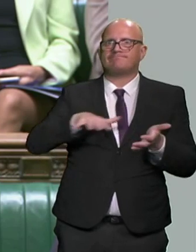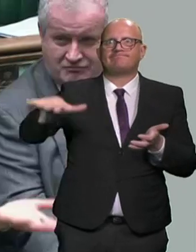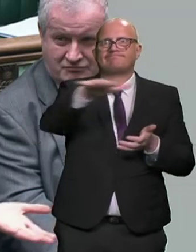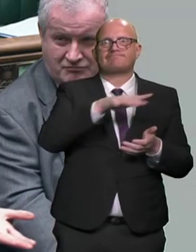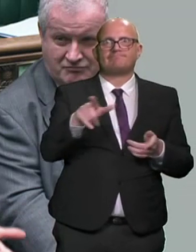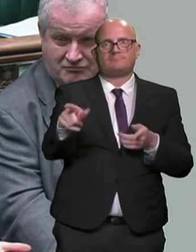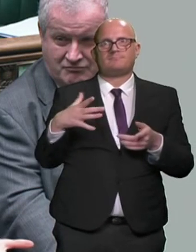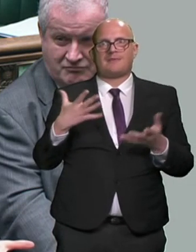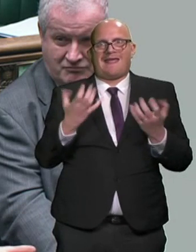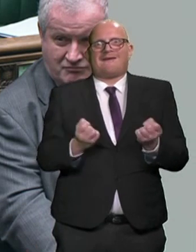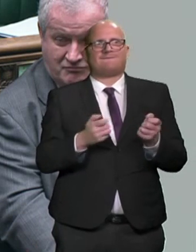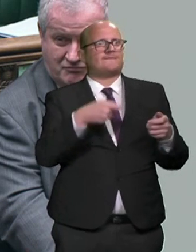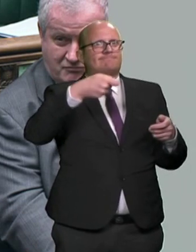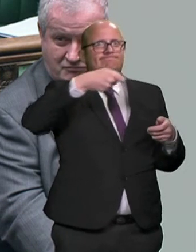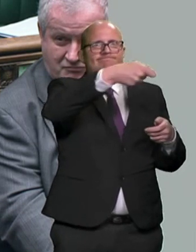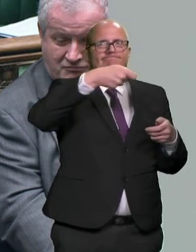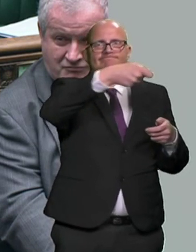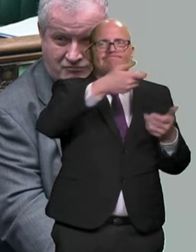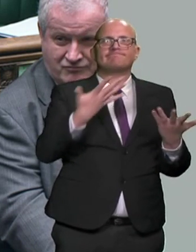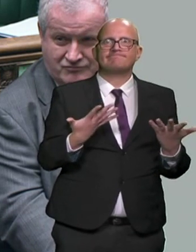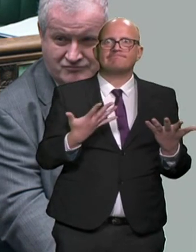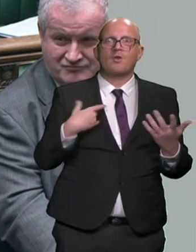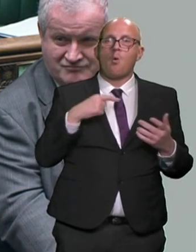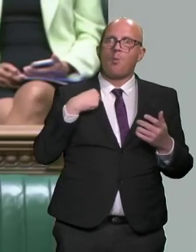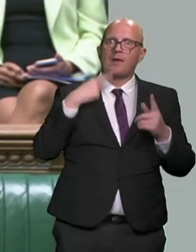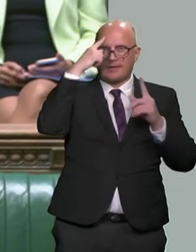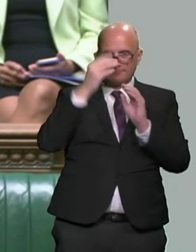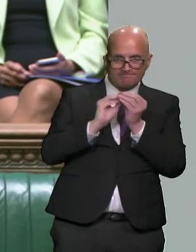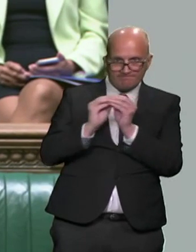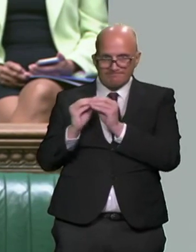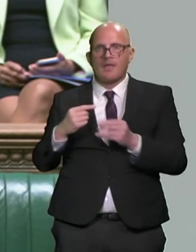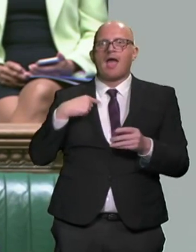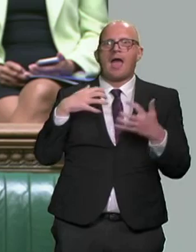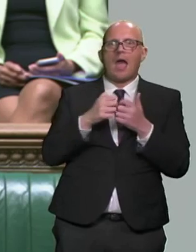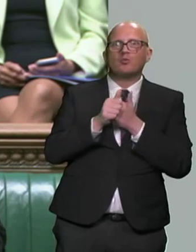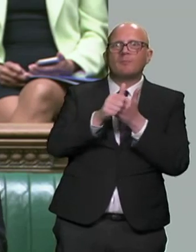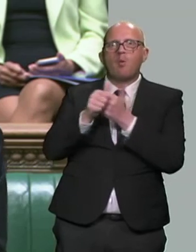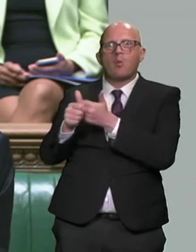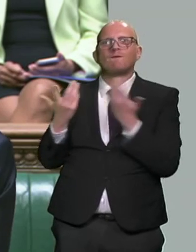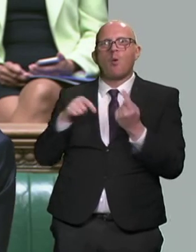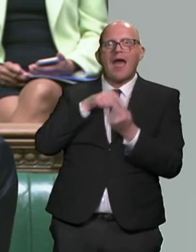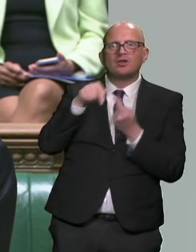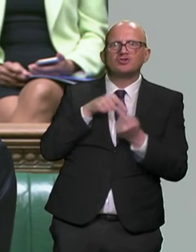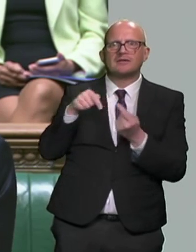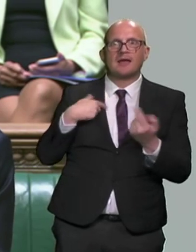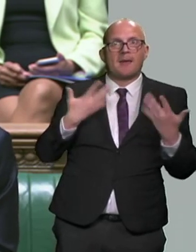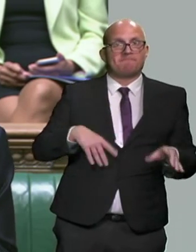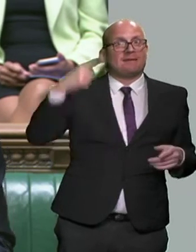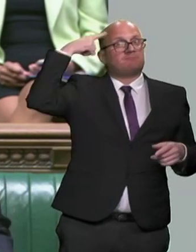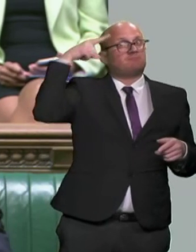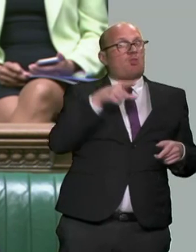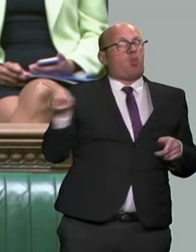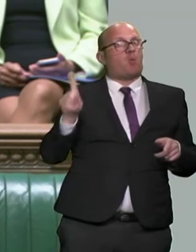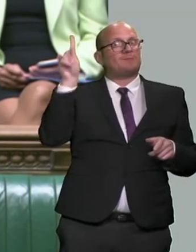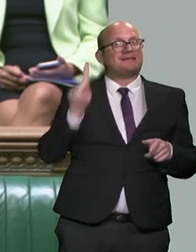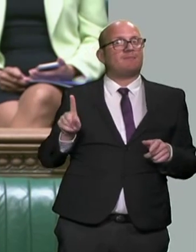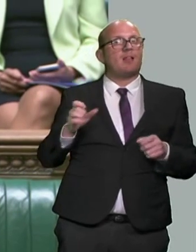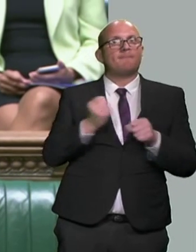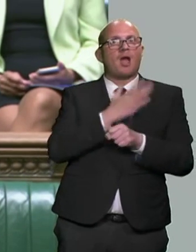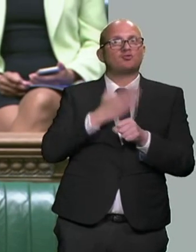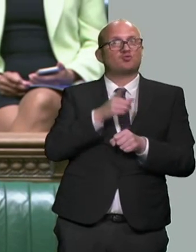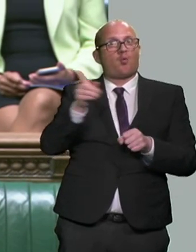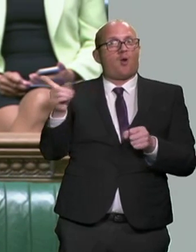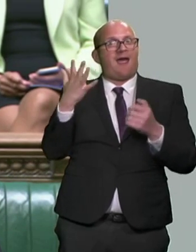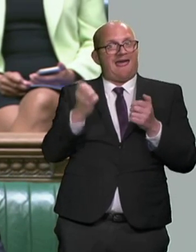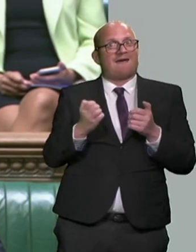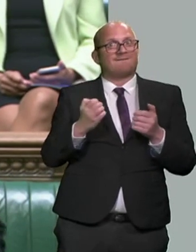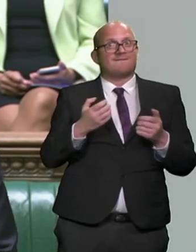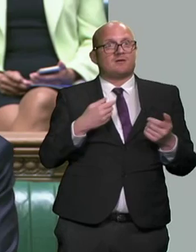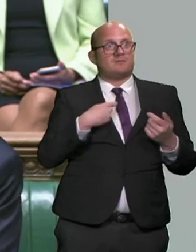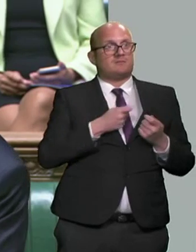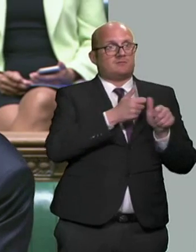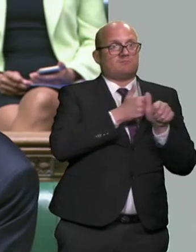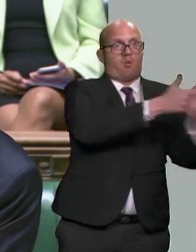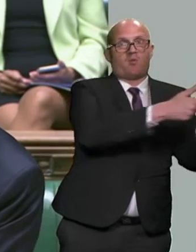That is why, when we designed the energy support package that we announced in February, we had particular care for those people to ensure that they would receive the same benefit.